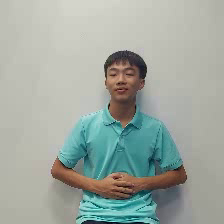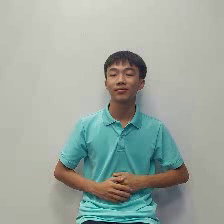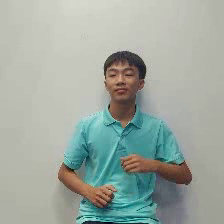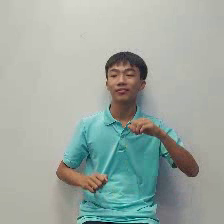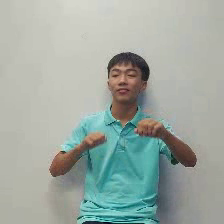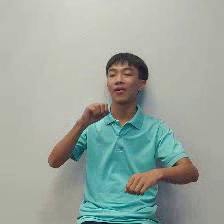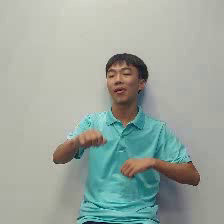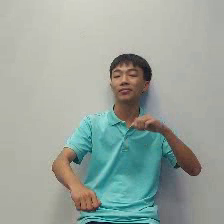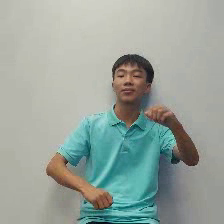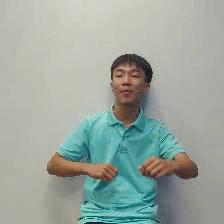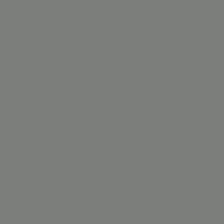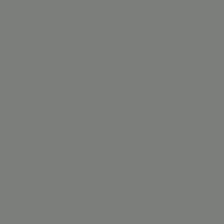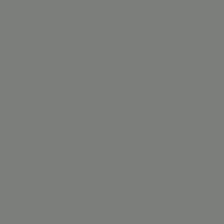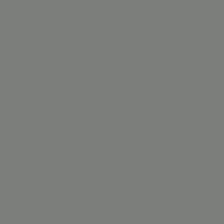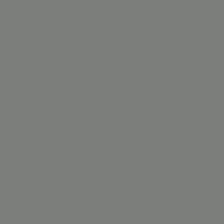Xe đạp